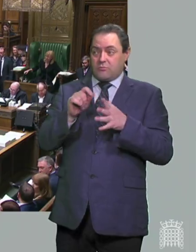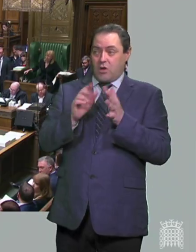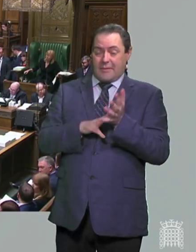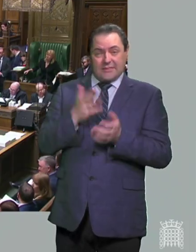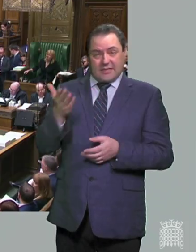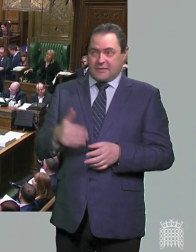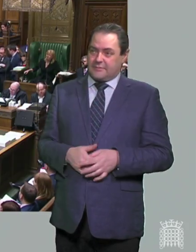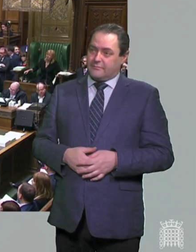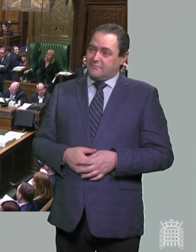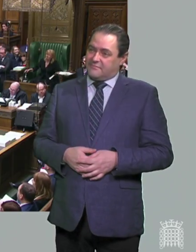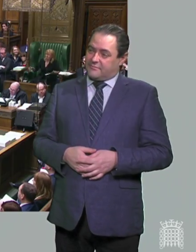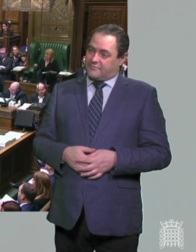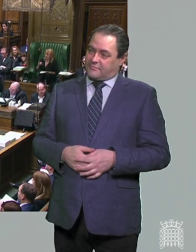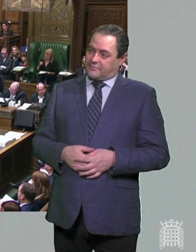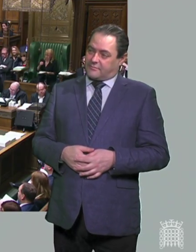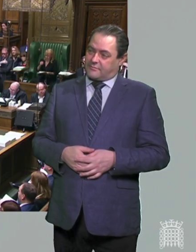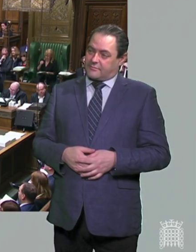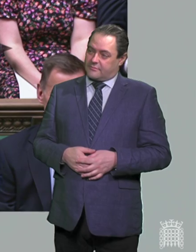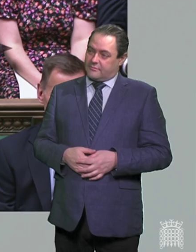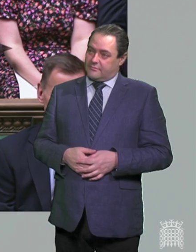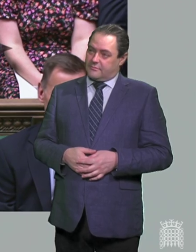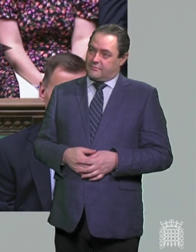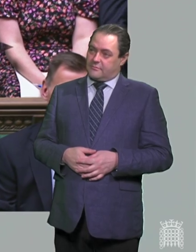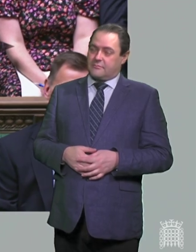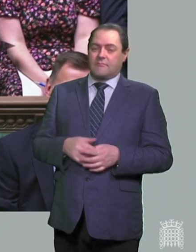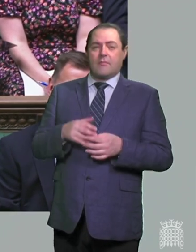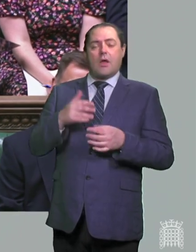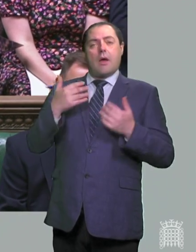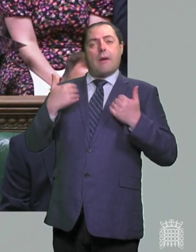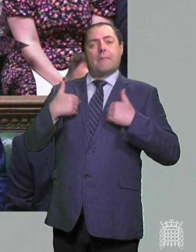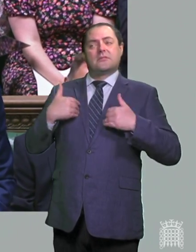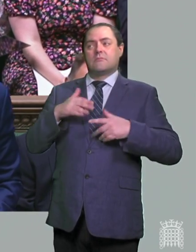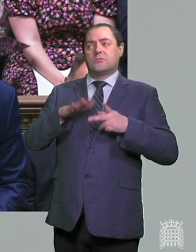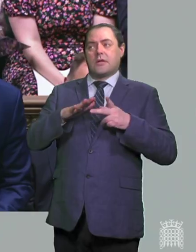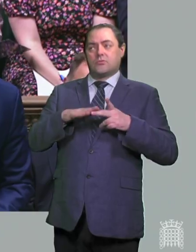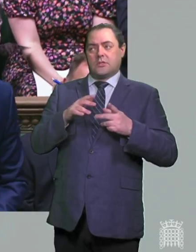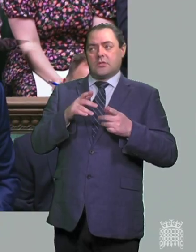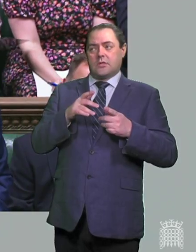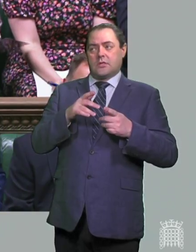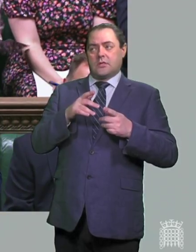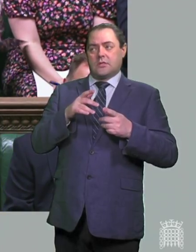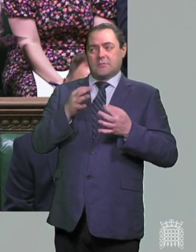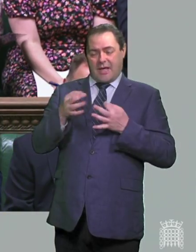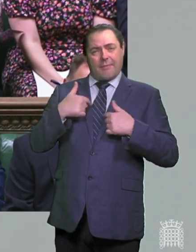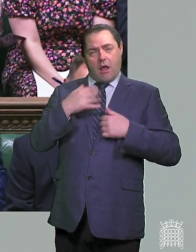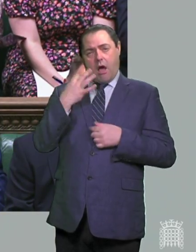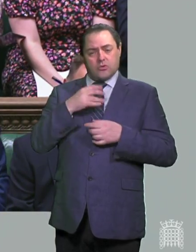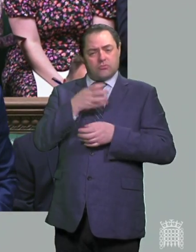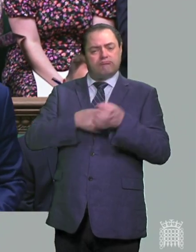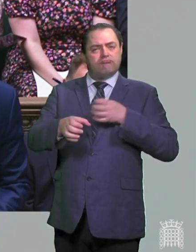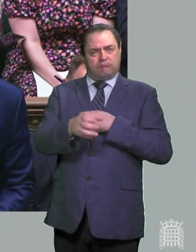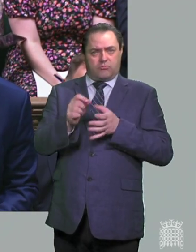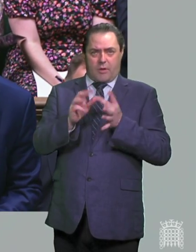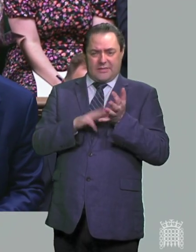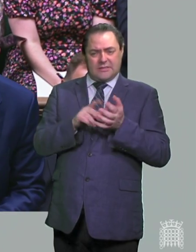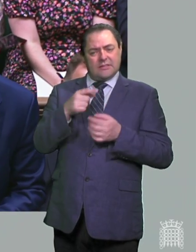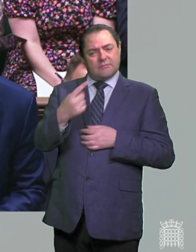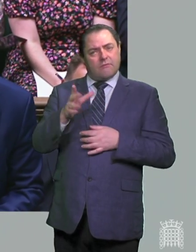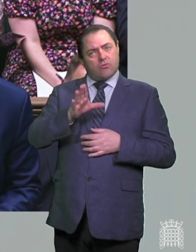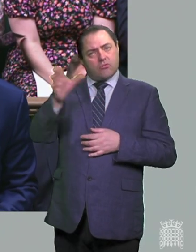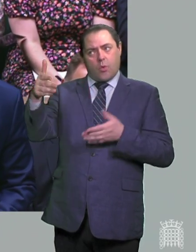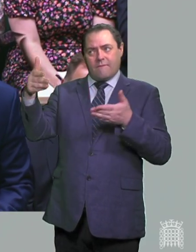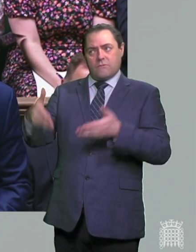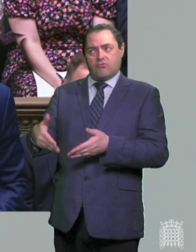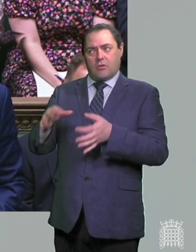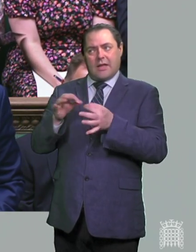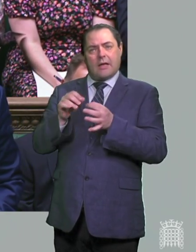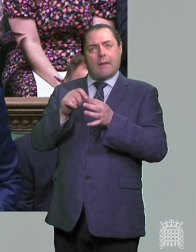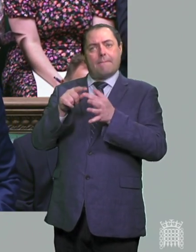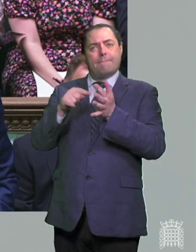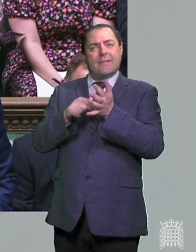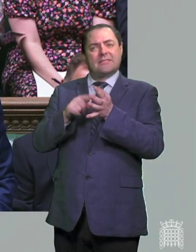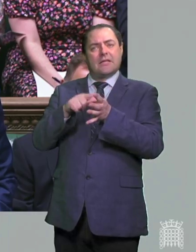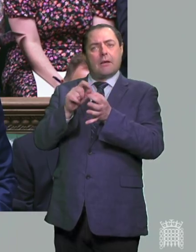Madam Deputy Speaker, I have been asked to reply on behalf of my right honourable Friend the Prime Minister, who is attending the funeral of Baroness Betty Boothroyd.